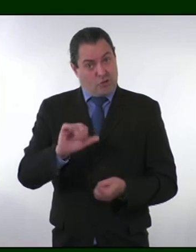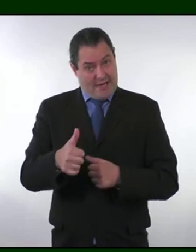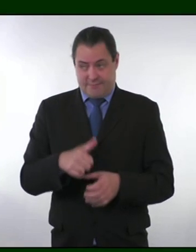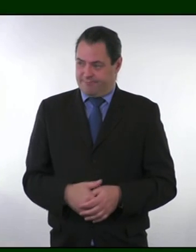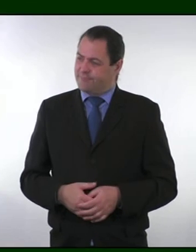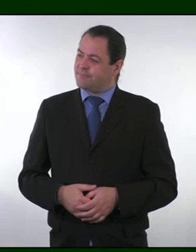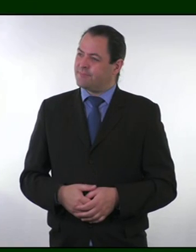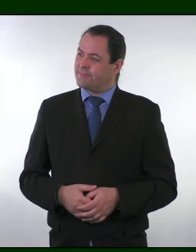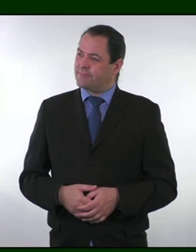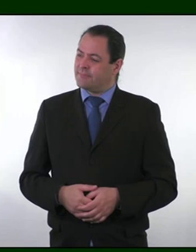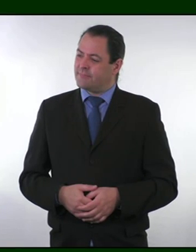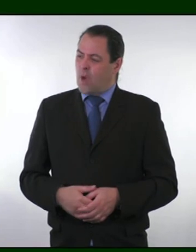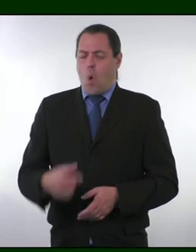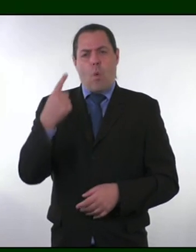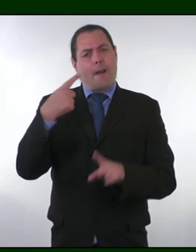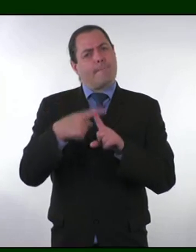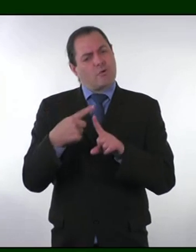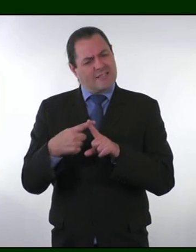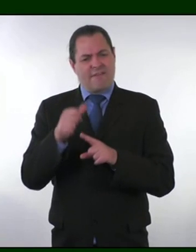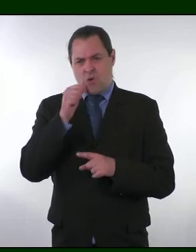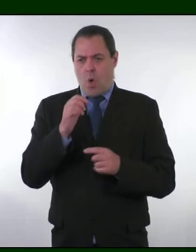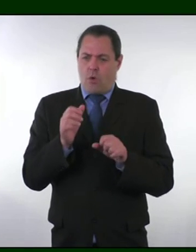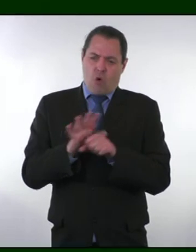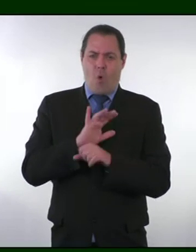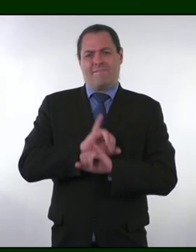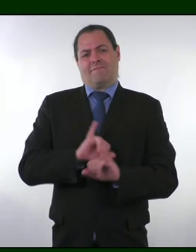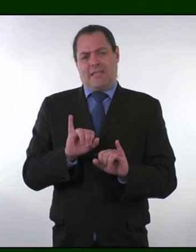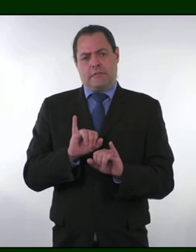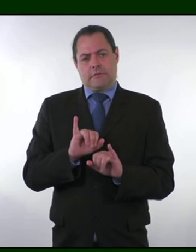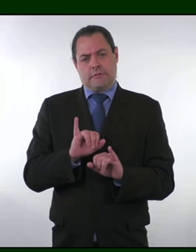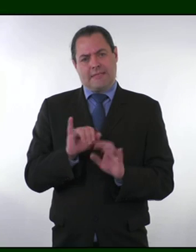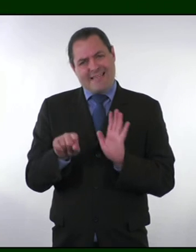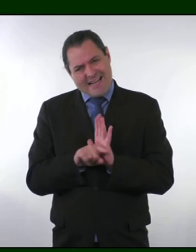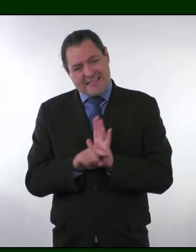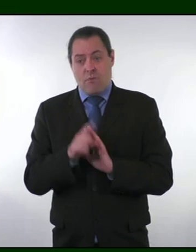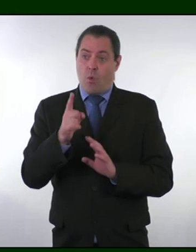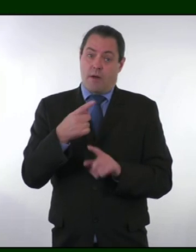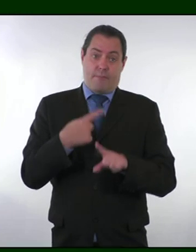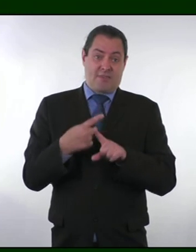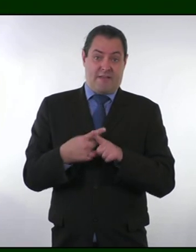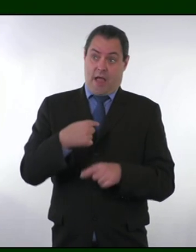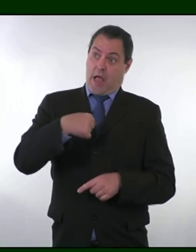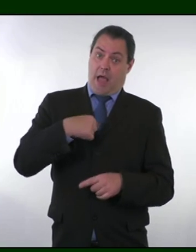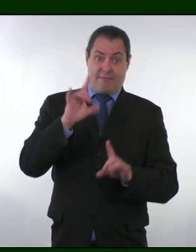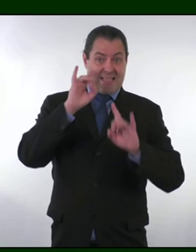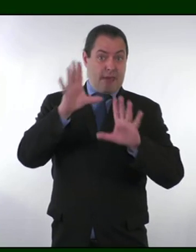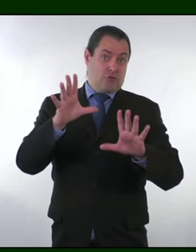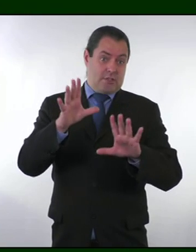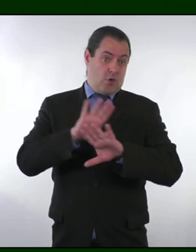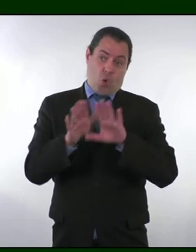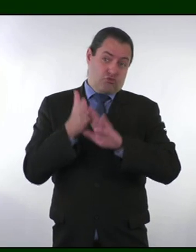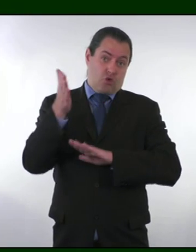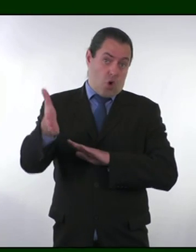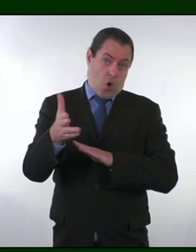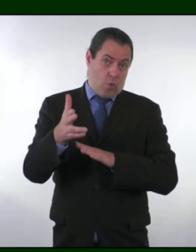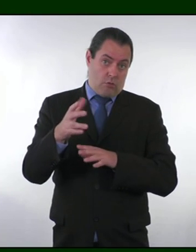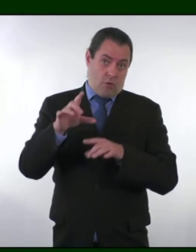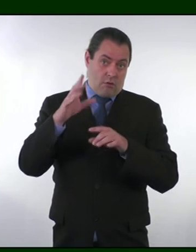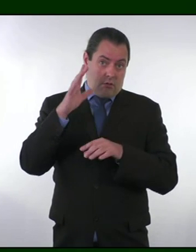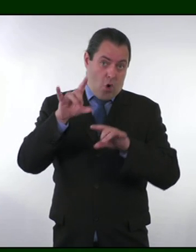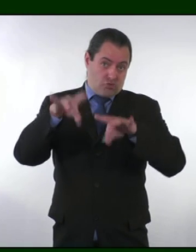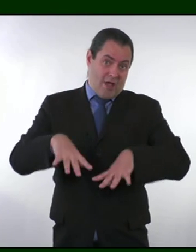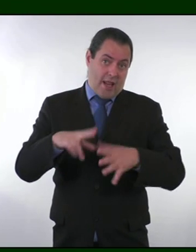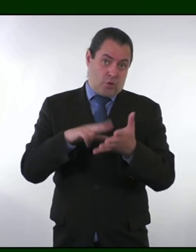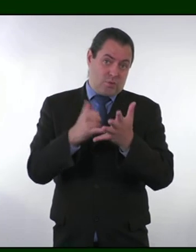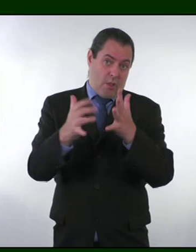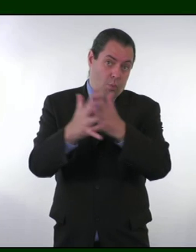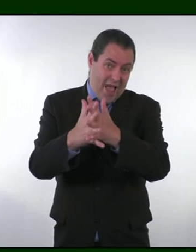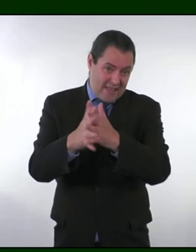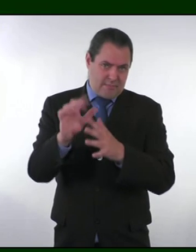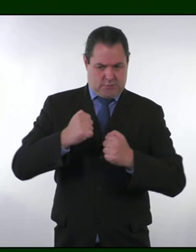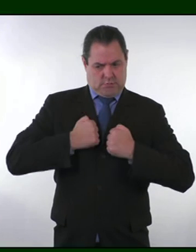One positive among the gloom of the covid pandemic is that this year’s “I’m a Celebrity” will be filmed not in New South Wales, Australia, but in our own north Wales.